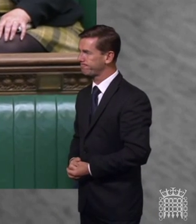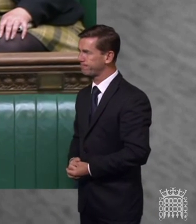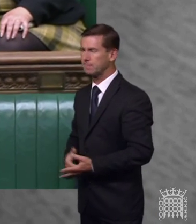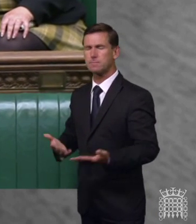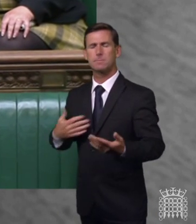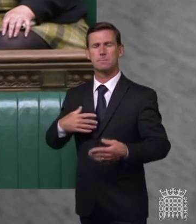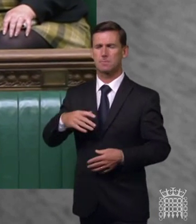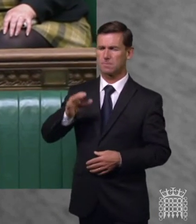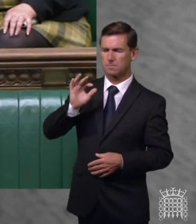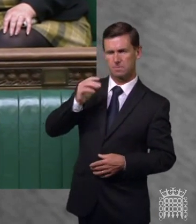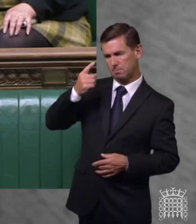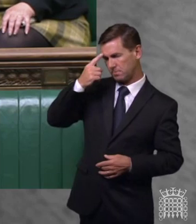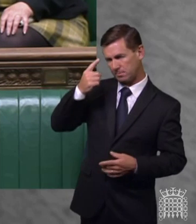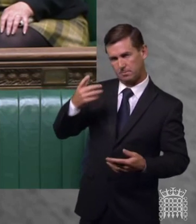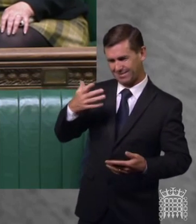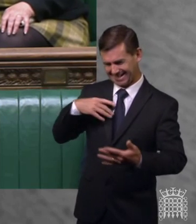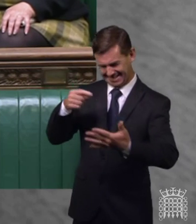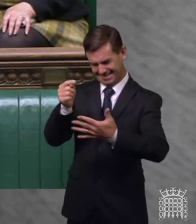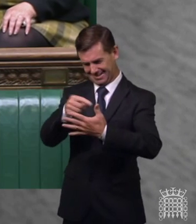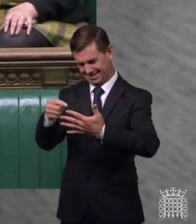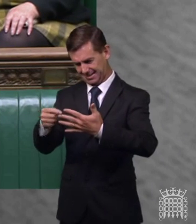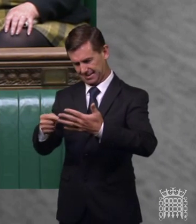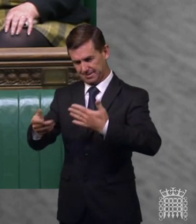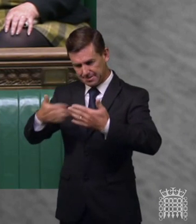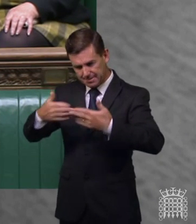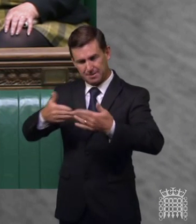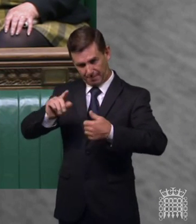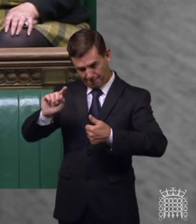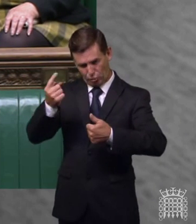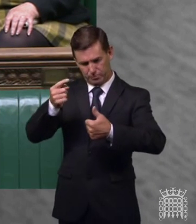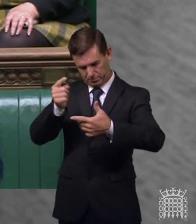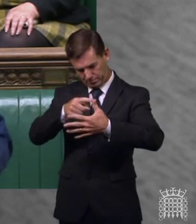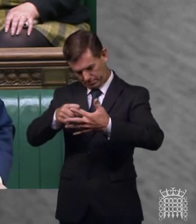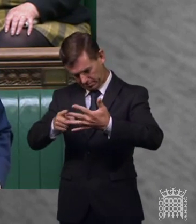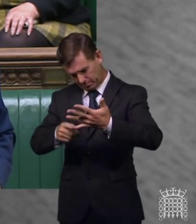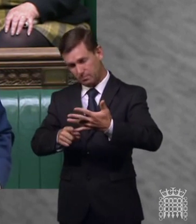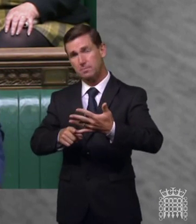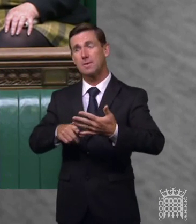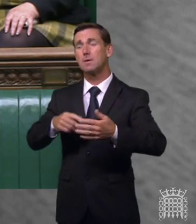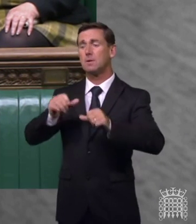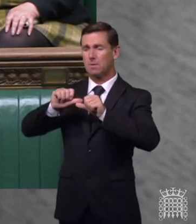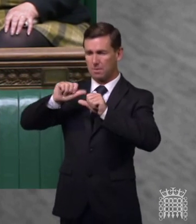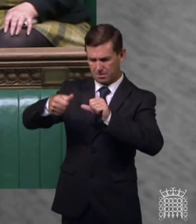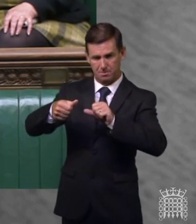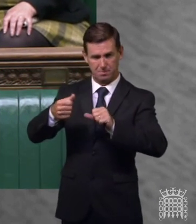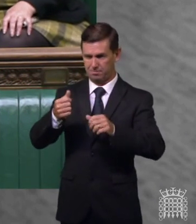Once the immediate challenges are addressed, we face an uncertain and difficult future.